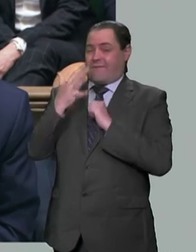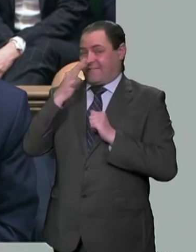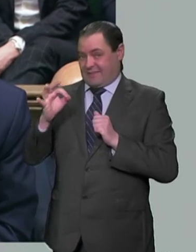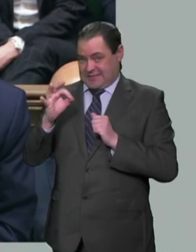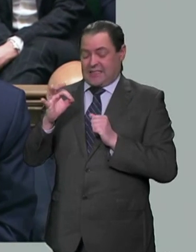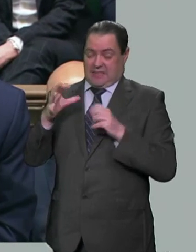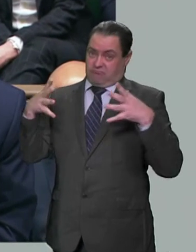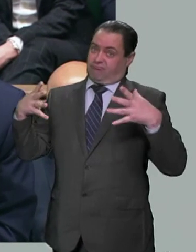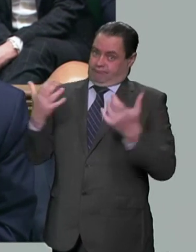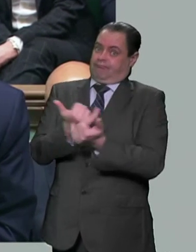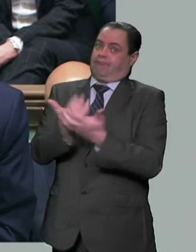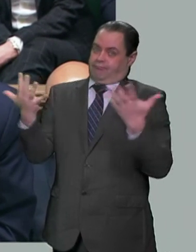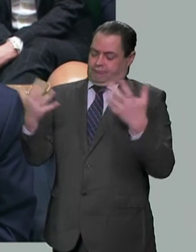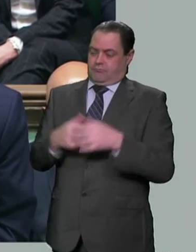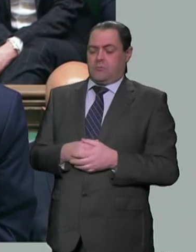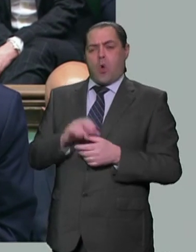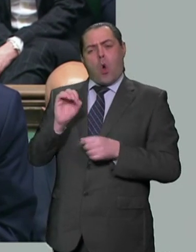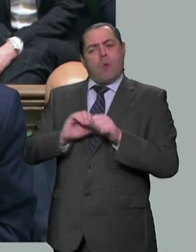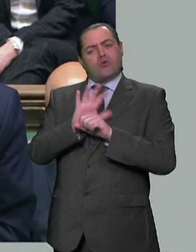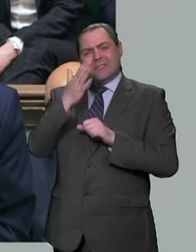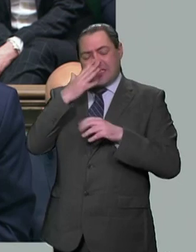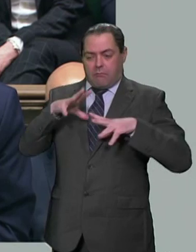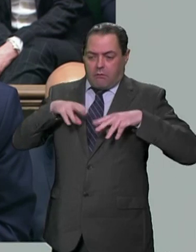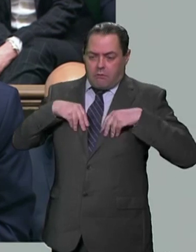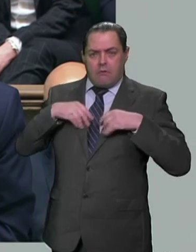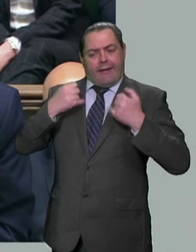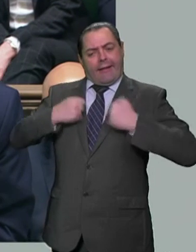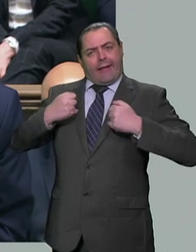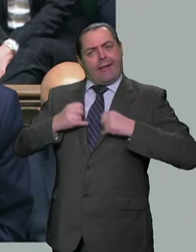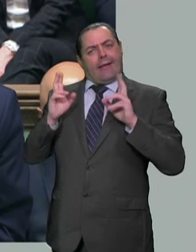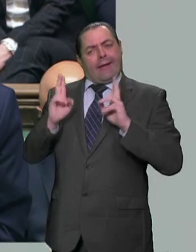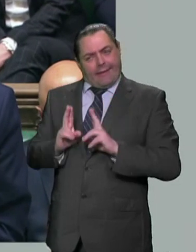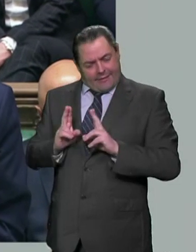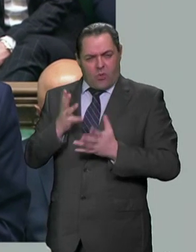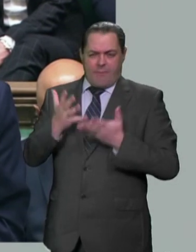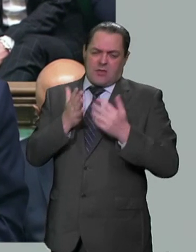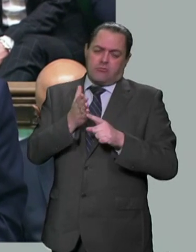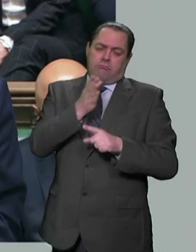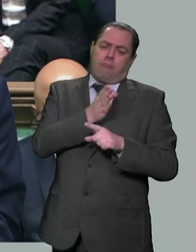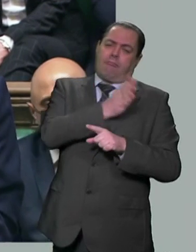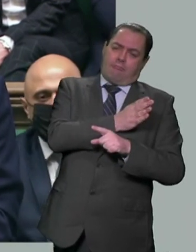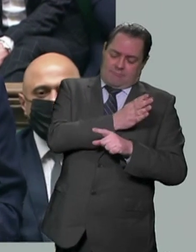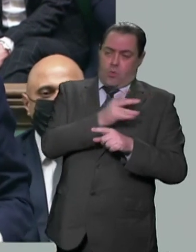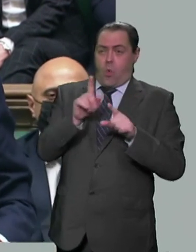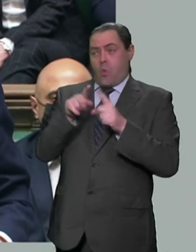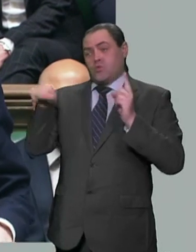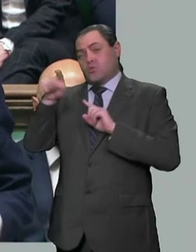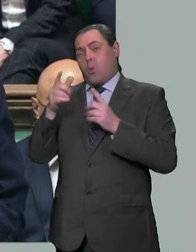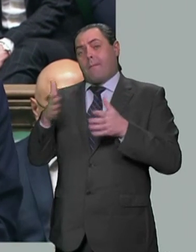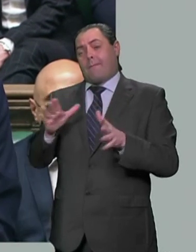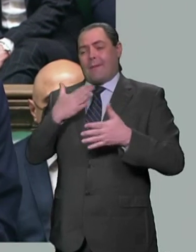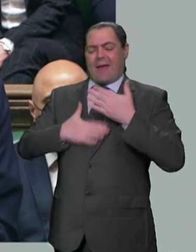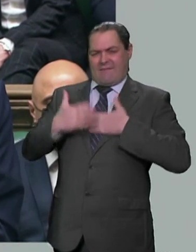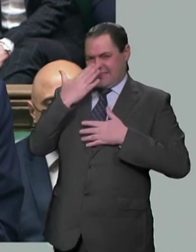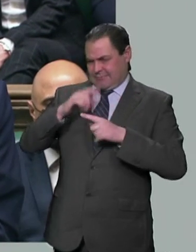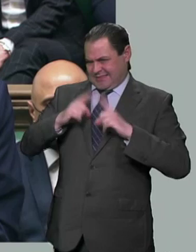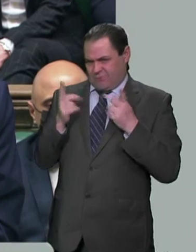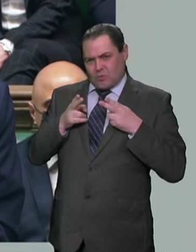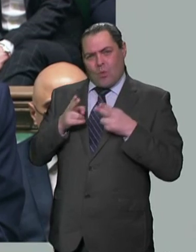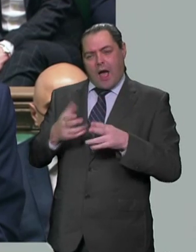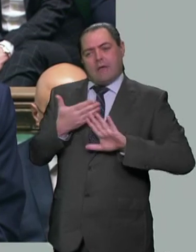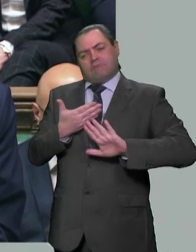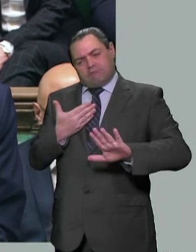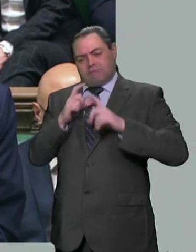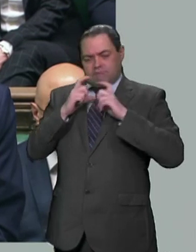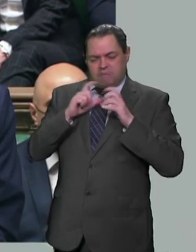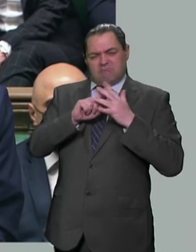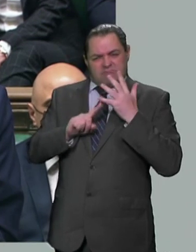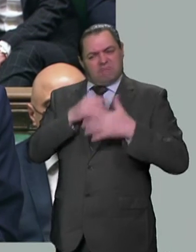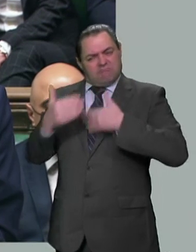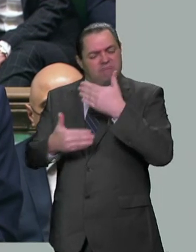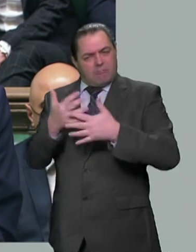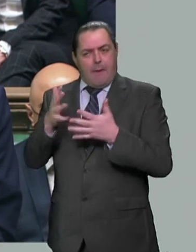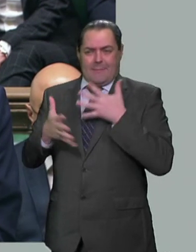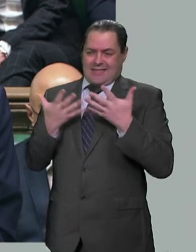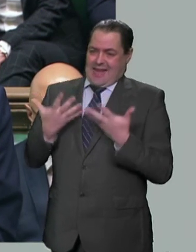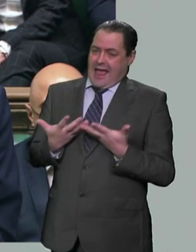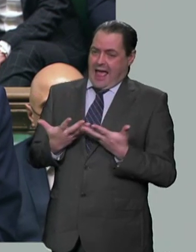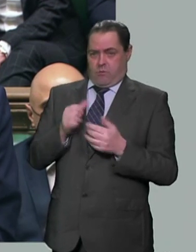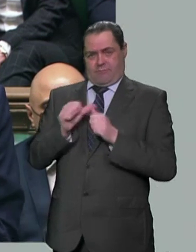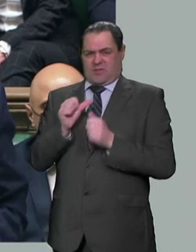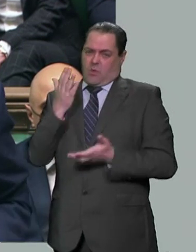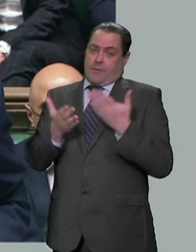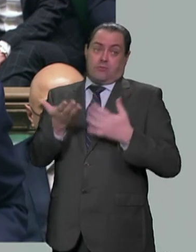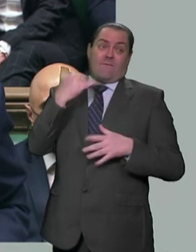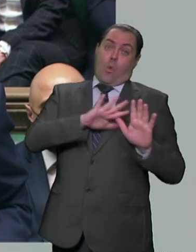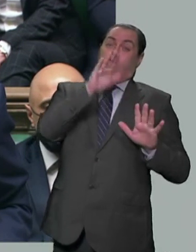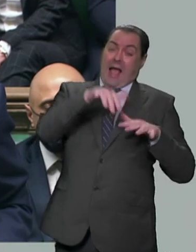Together with the evidence that omicron causes less severe disease than previous variants, and the way in which the public have conscientiously changed their behaviour in response to plan B, that level of protection means that we are in a very different position than we were during previous waves.